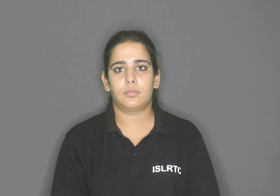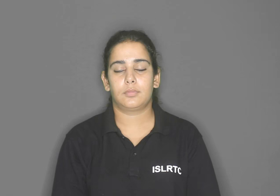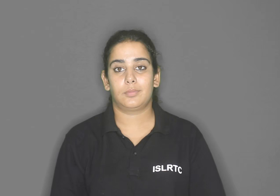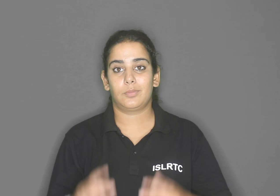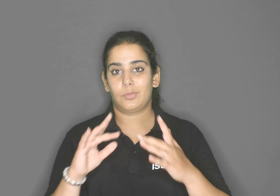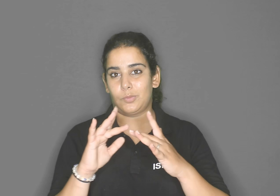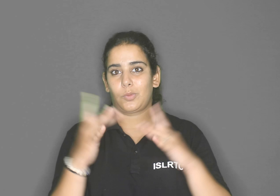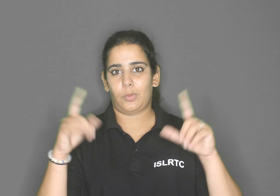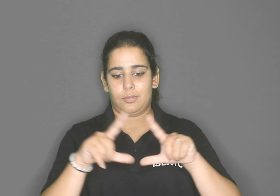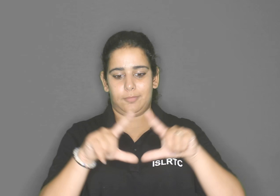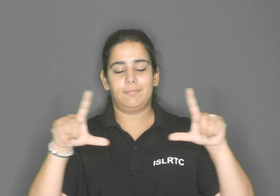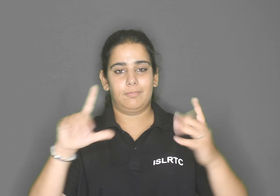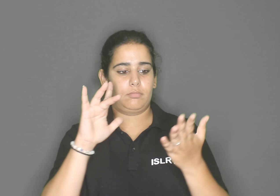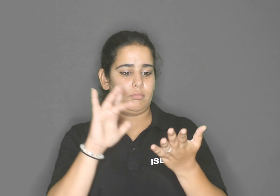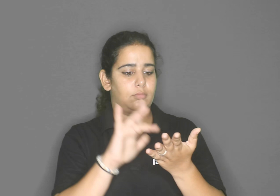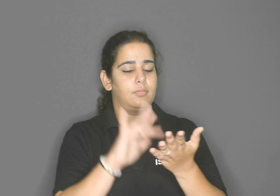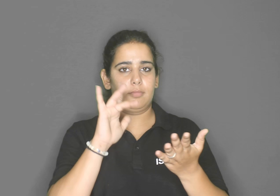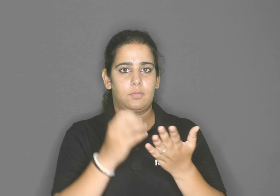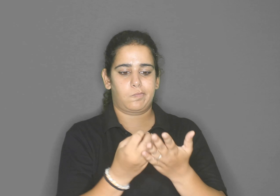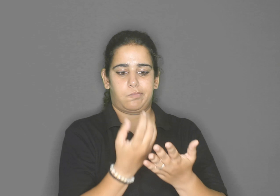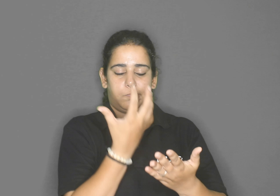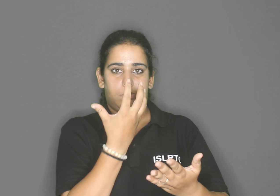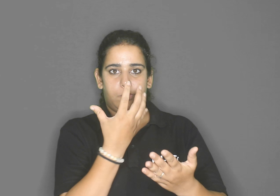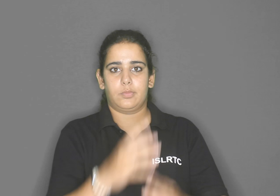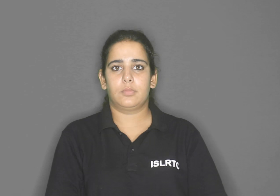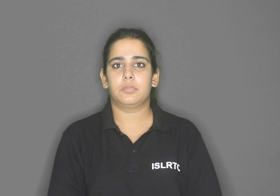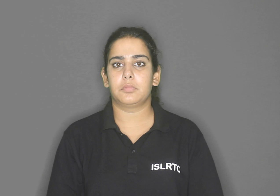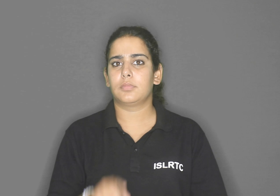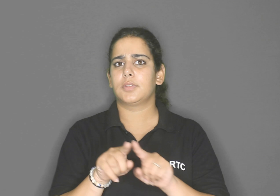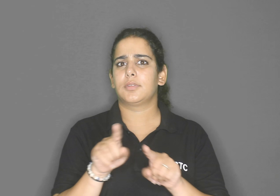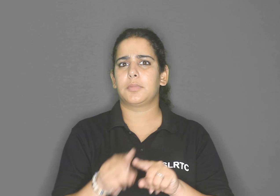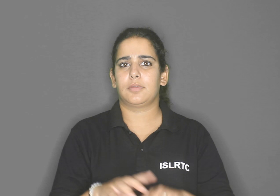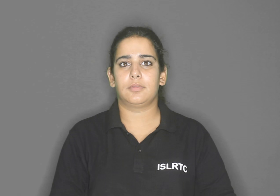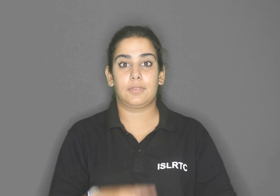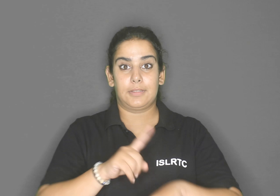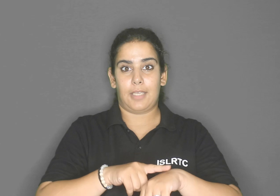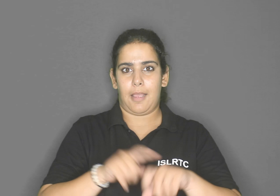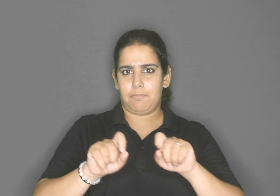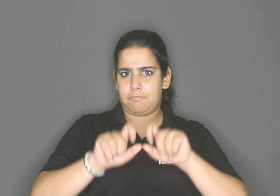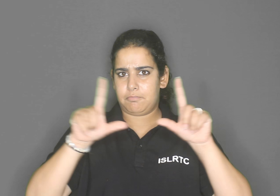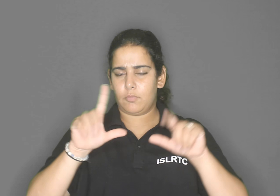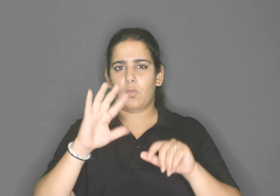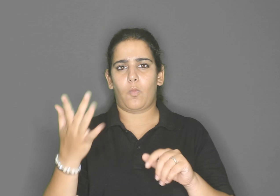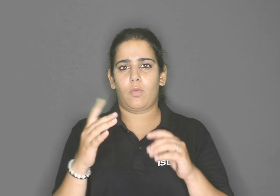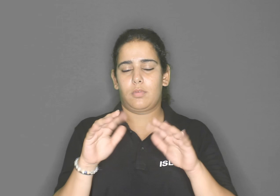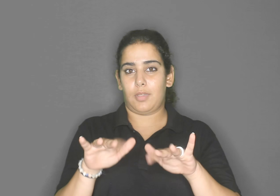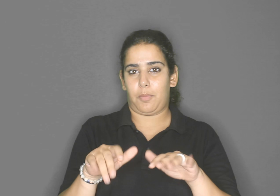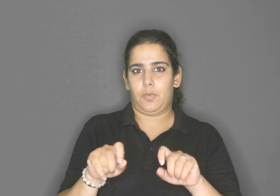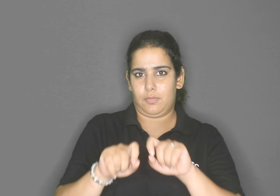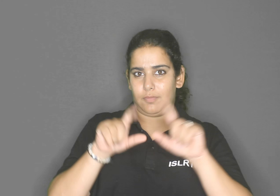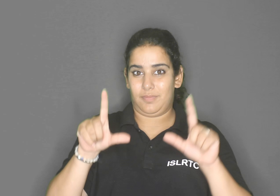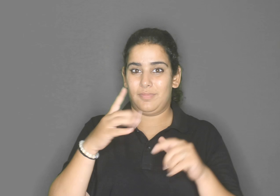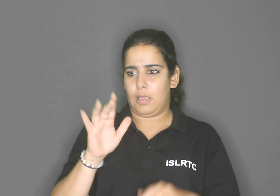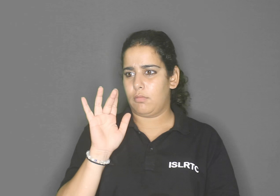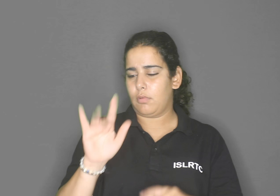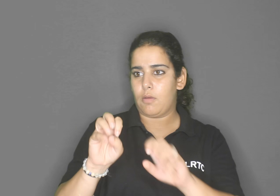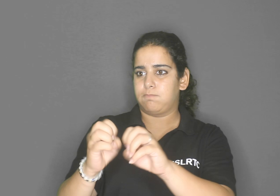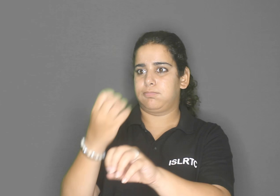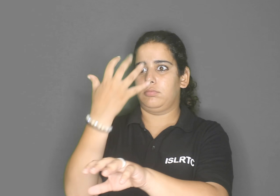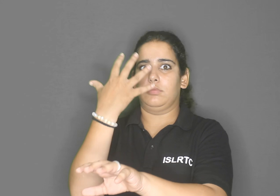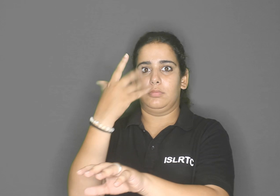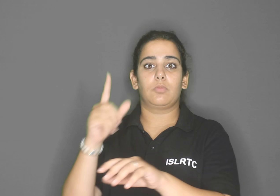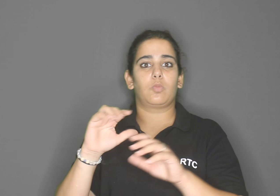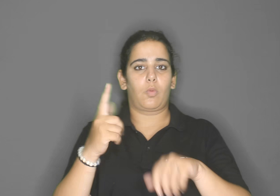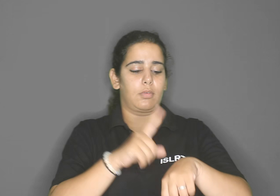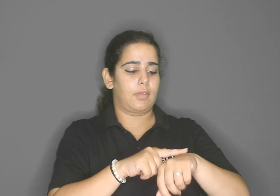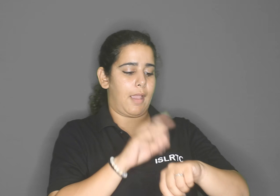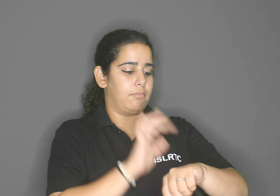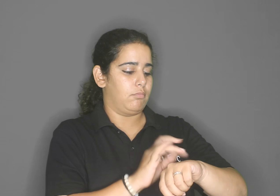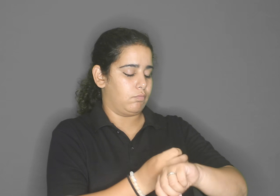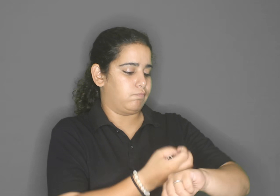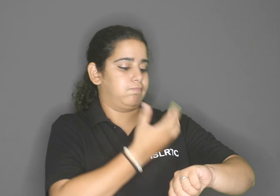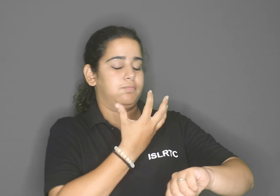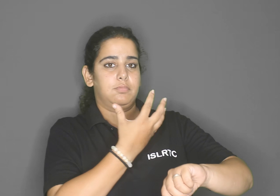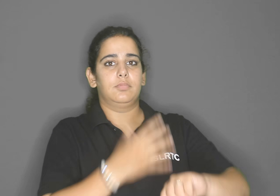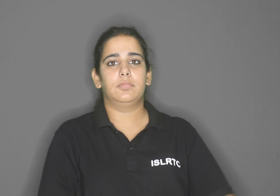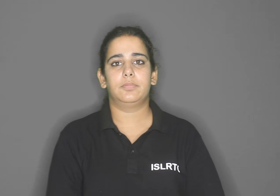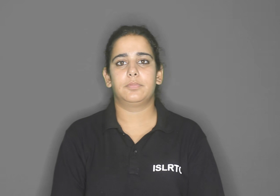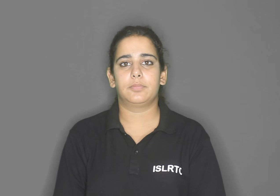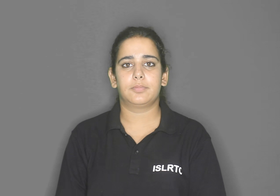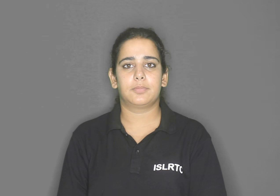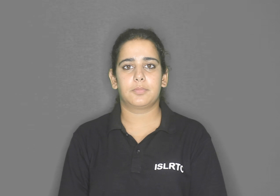Digital Expressed as series of the digits 0 and 1, typically represented by values of a physical quantity such as voltage or magnetic polarization